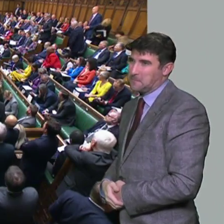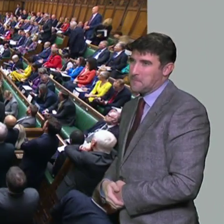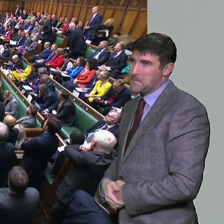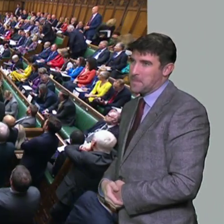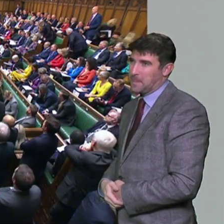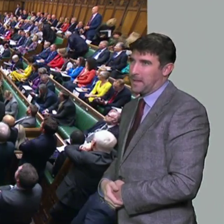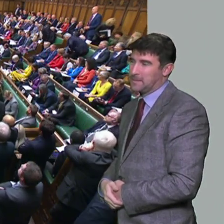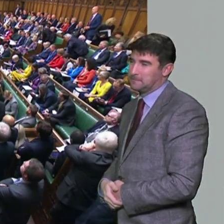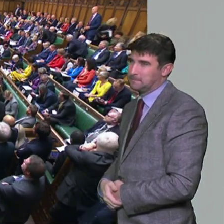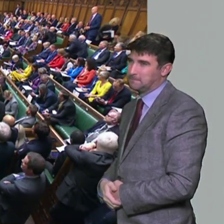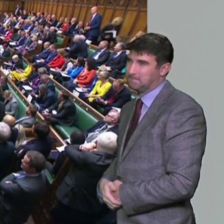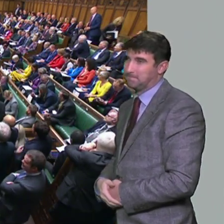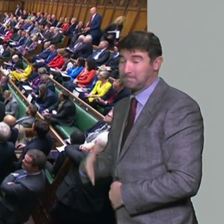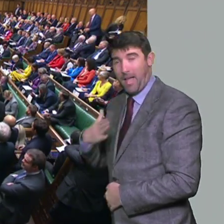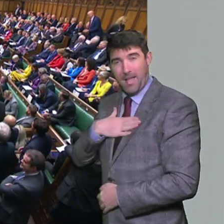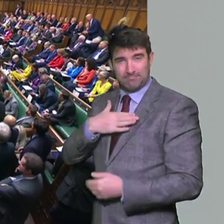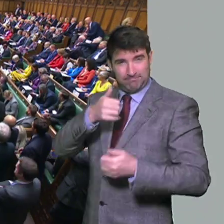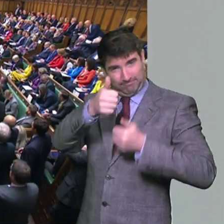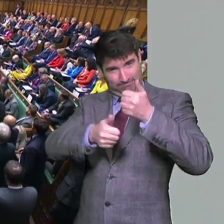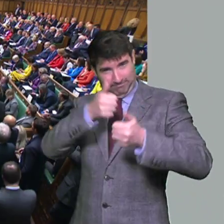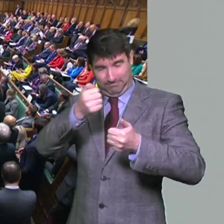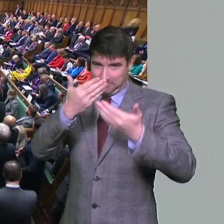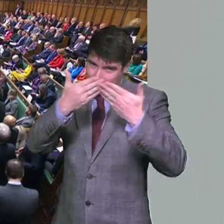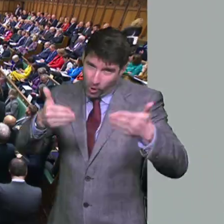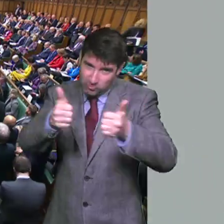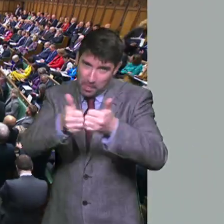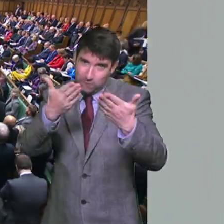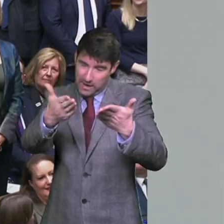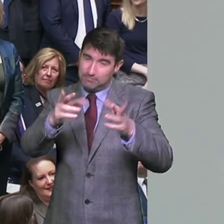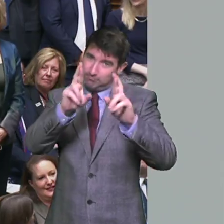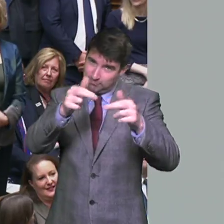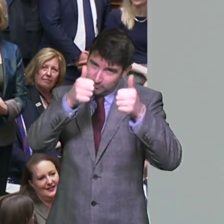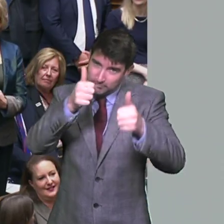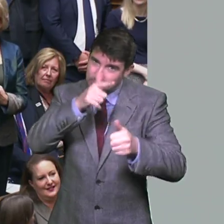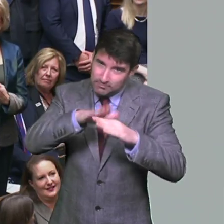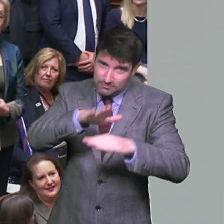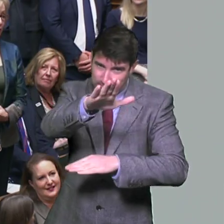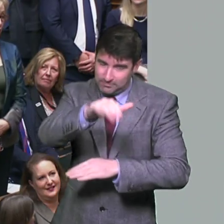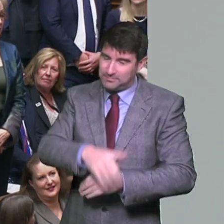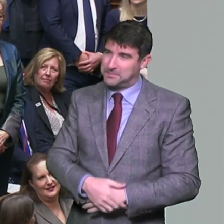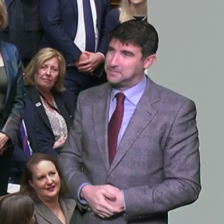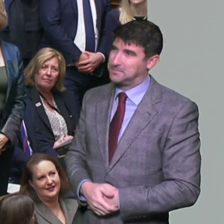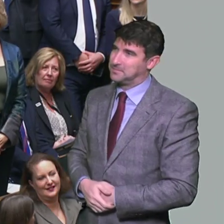I sincerely congratulate my right honourable Friend and wish him every success.